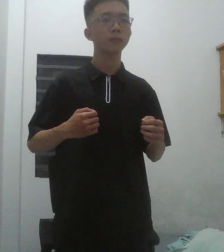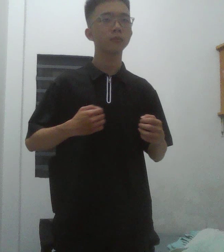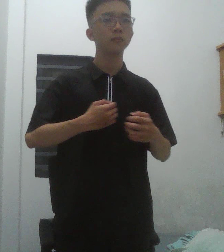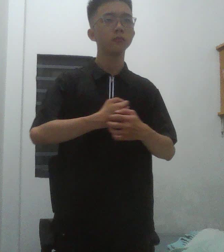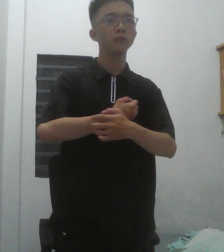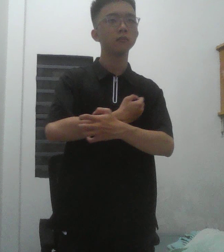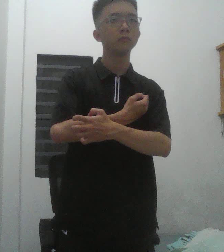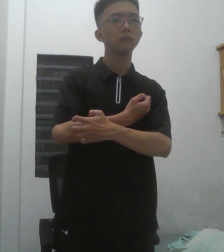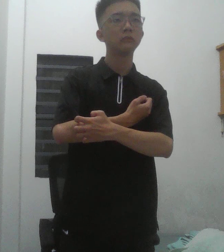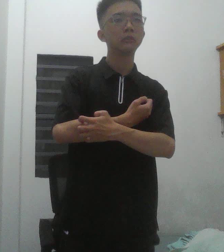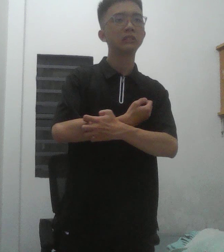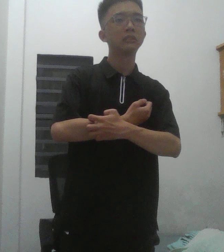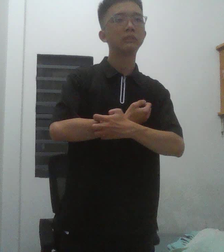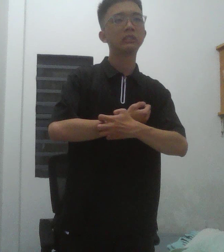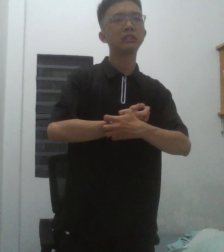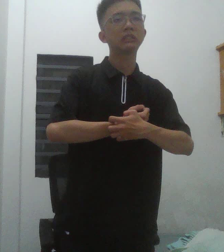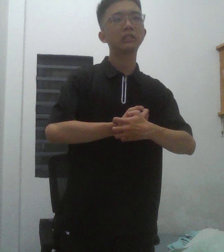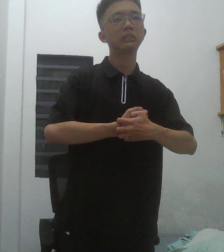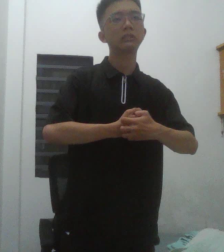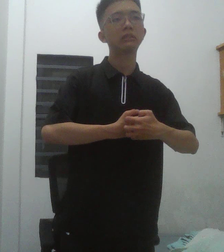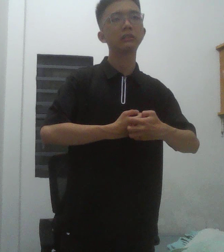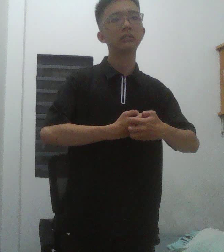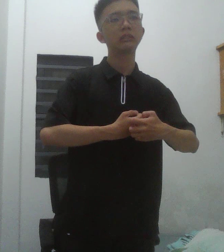ngheo